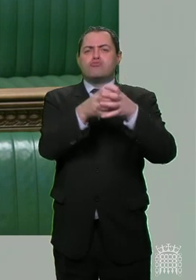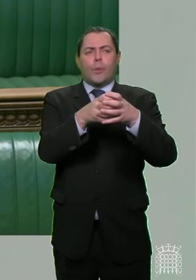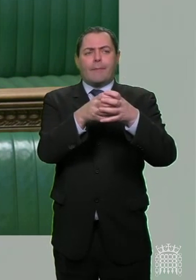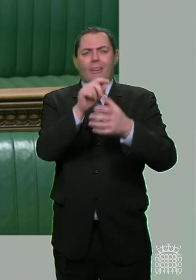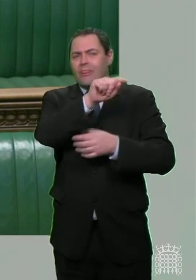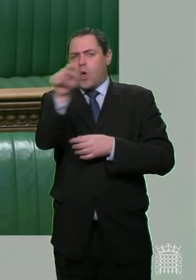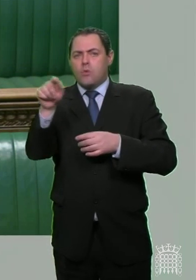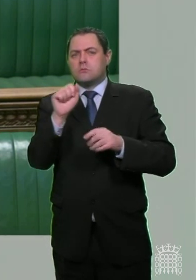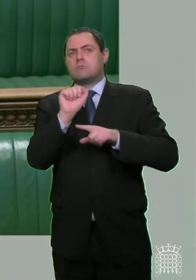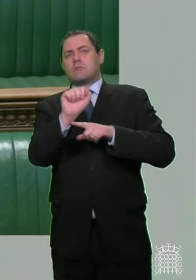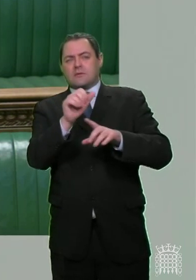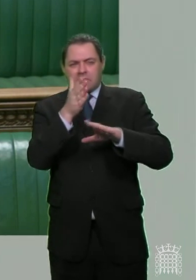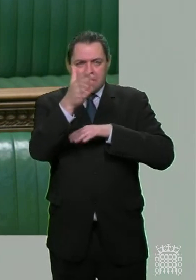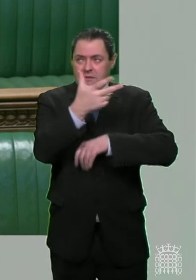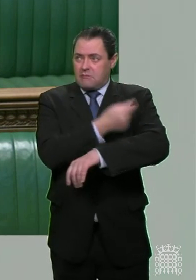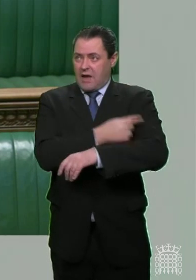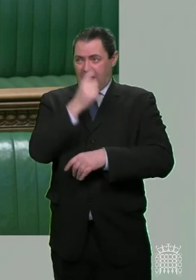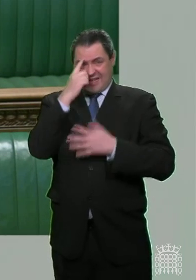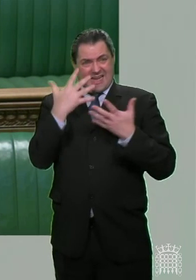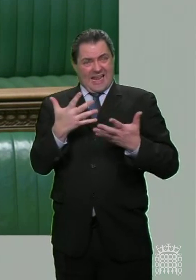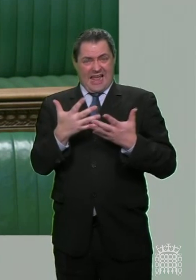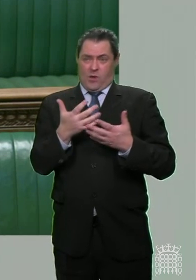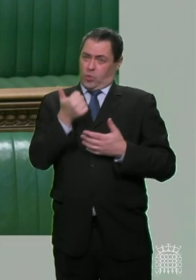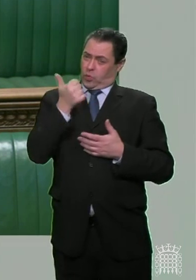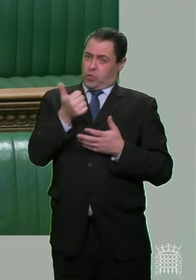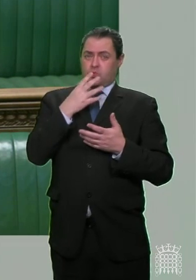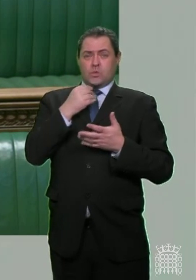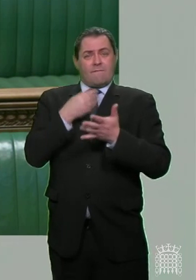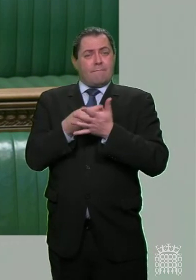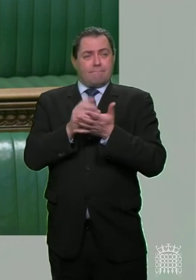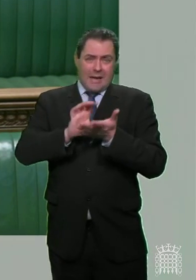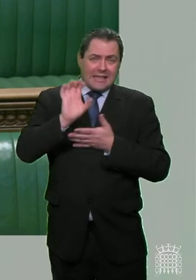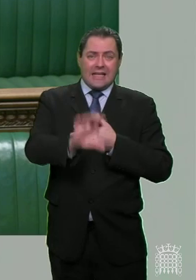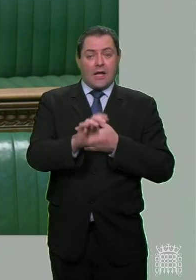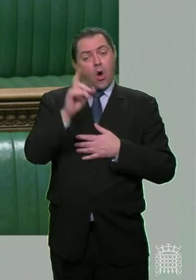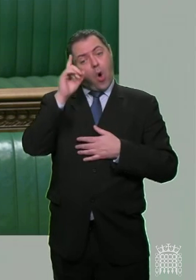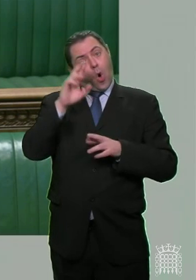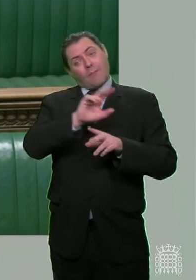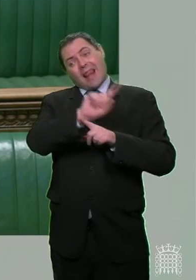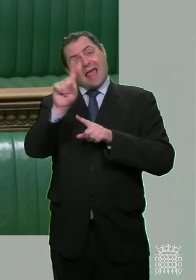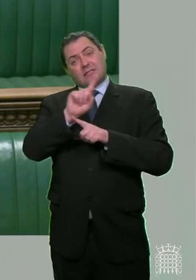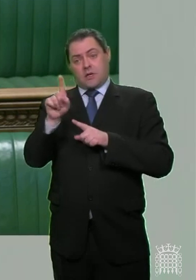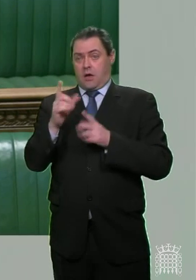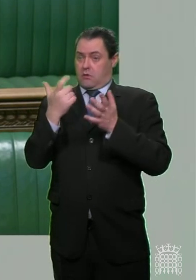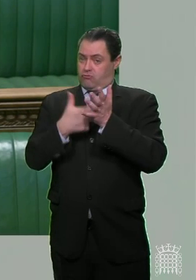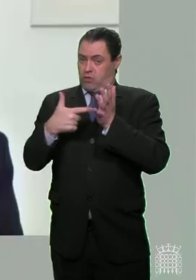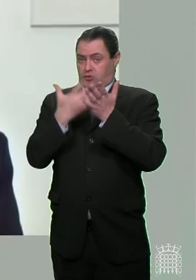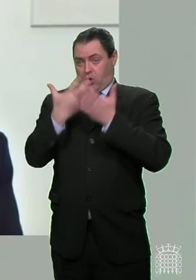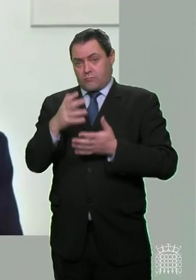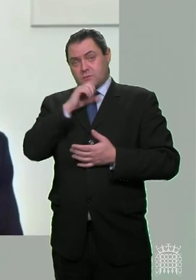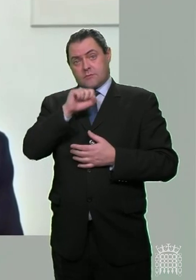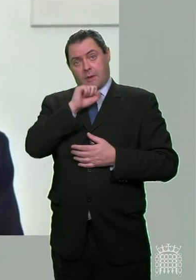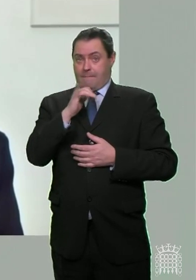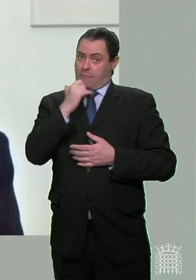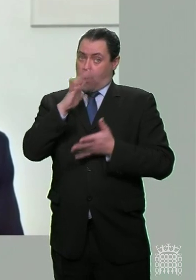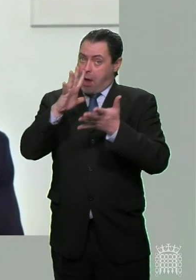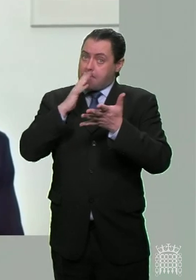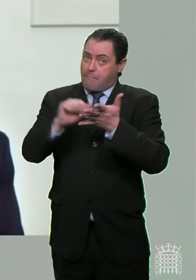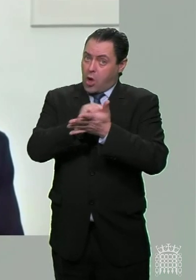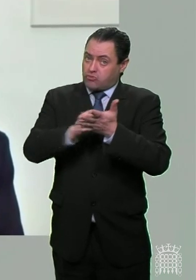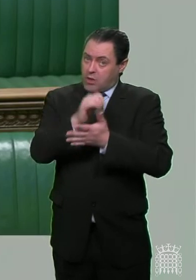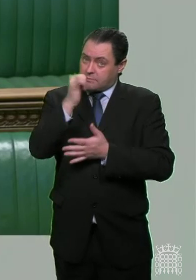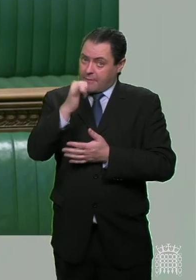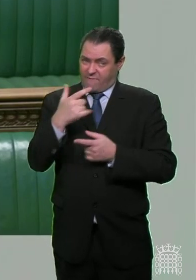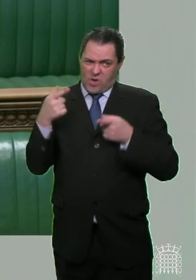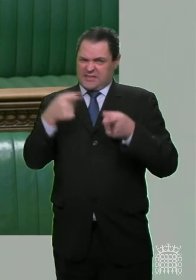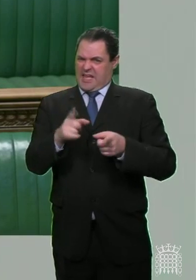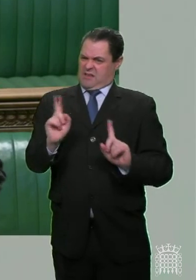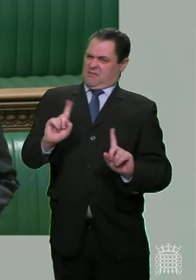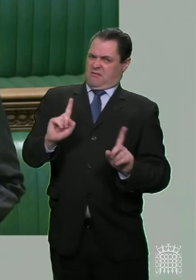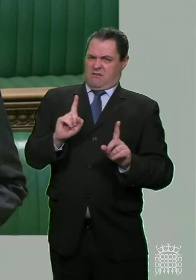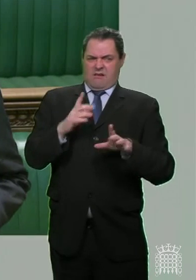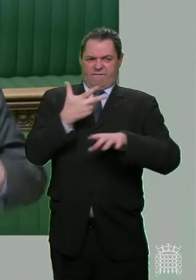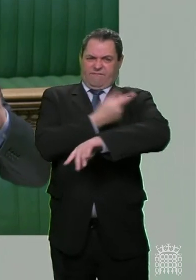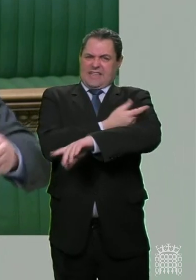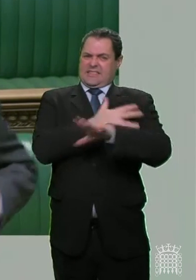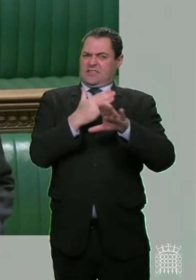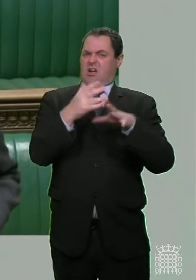I really cannot think of a better investment right now of public funds, and I hope that later on this afternoon, he might think of apologising for what he did and for that attack on the vaccine taskforce.